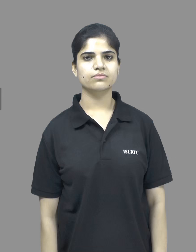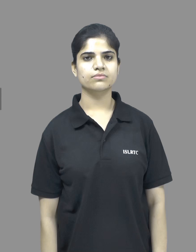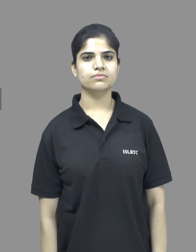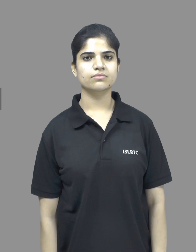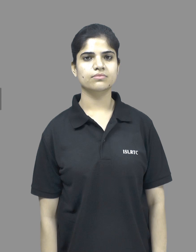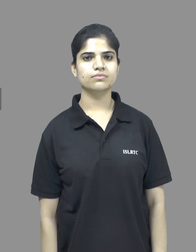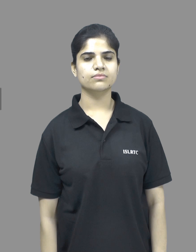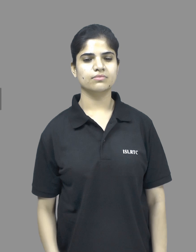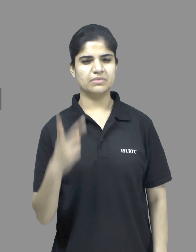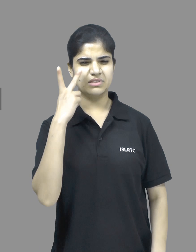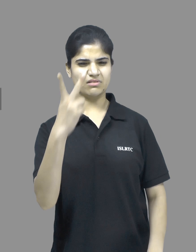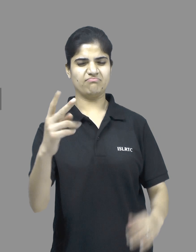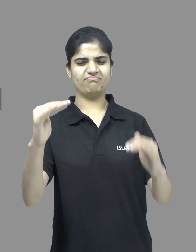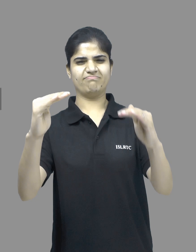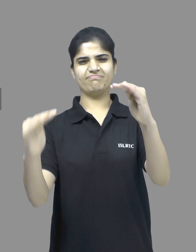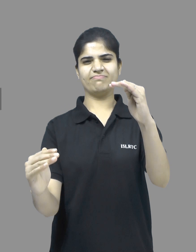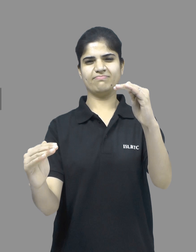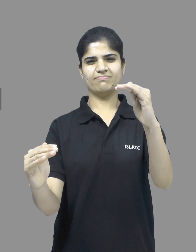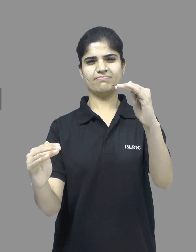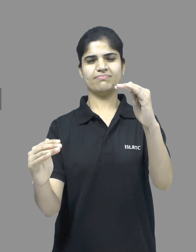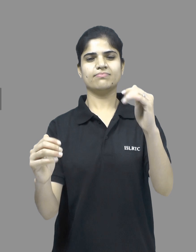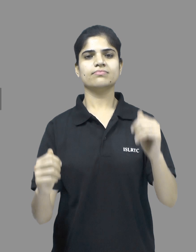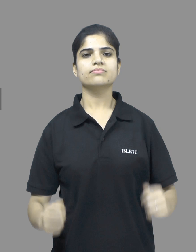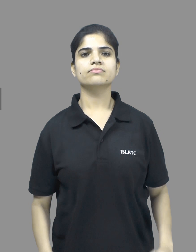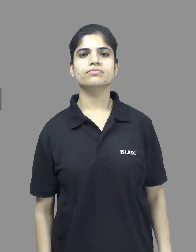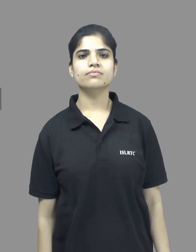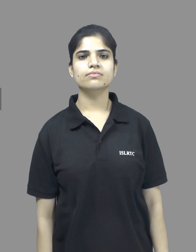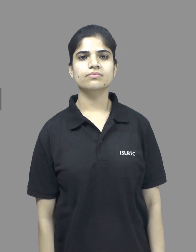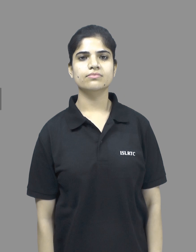Prejudice